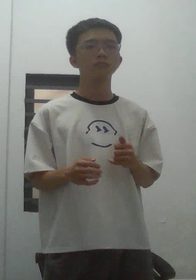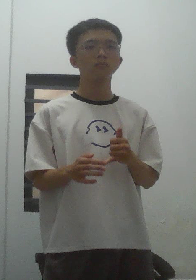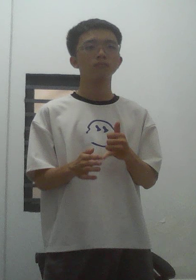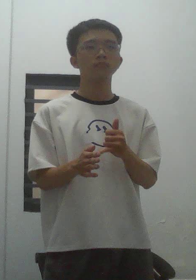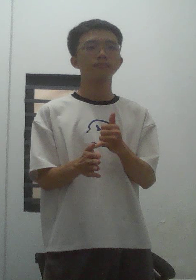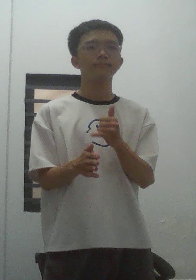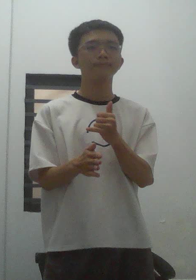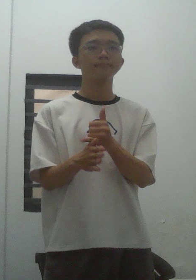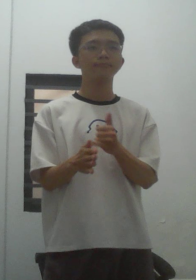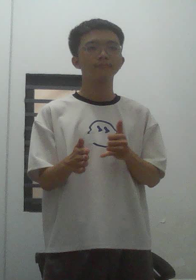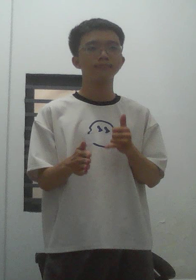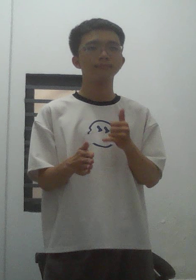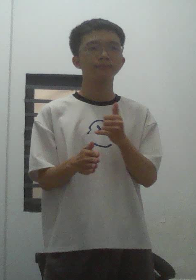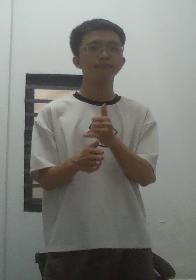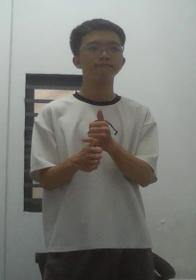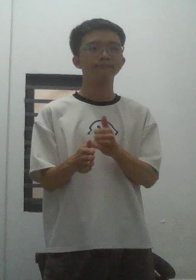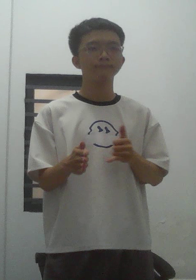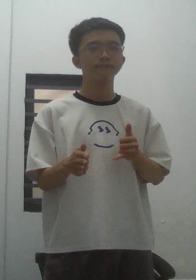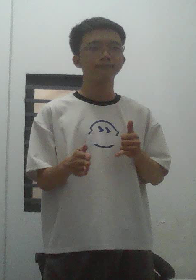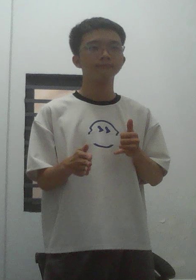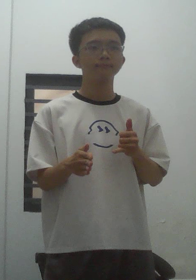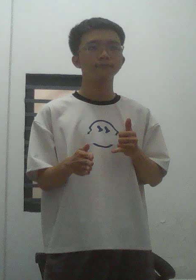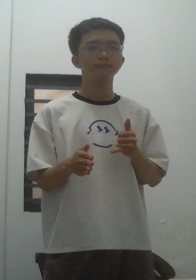cuoi thang